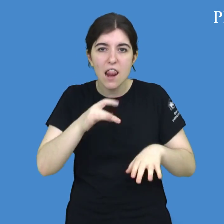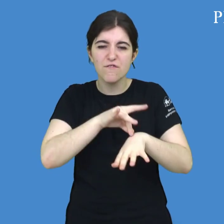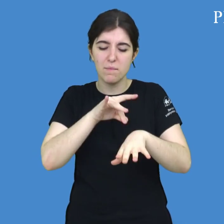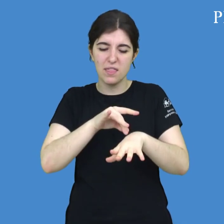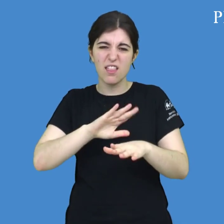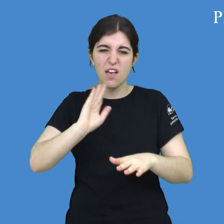enfermo